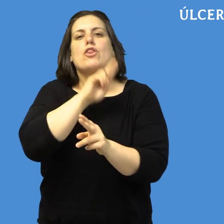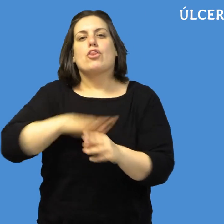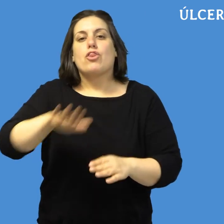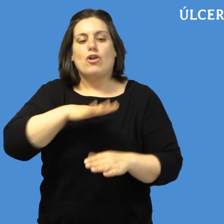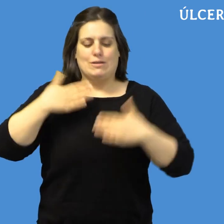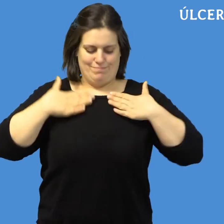dónde